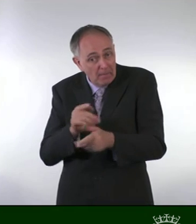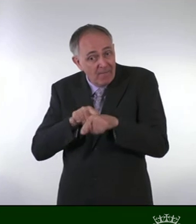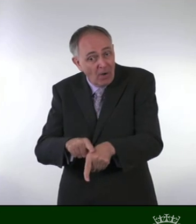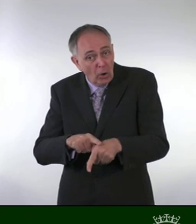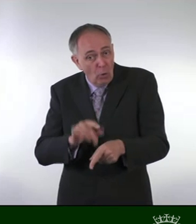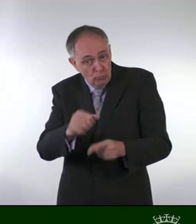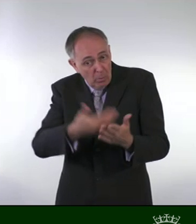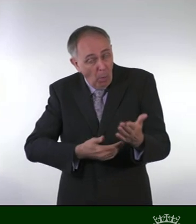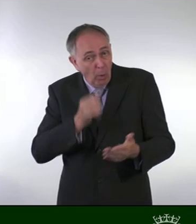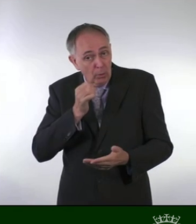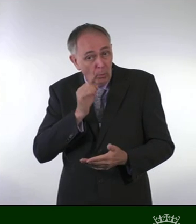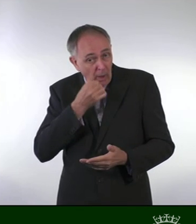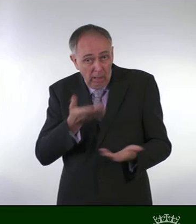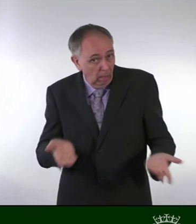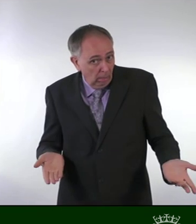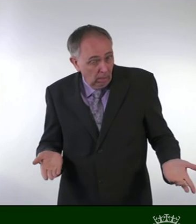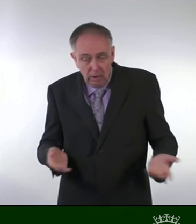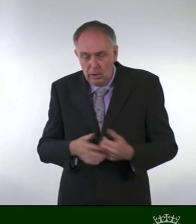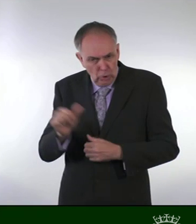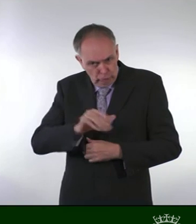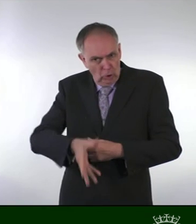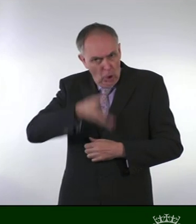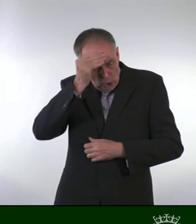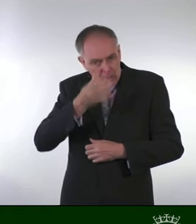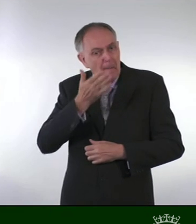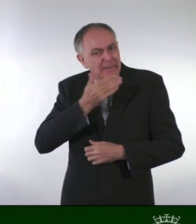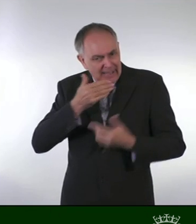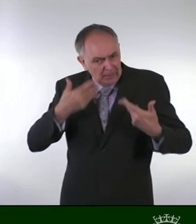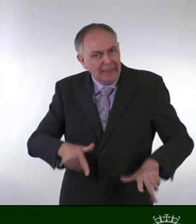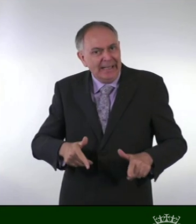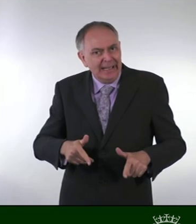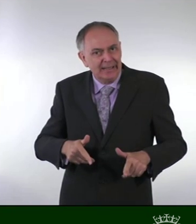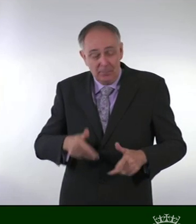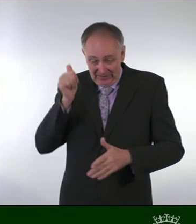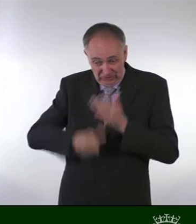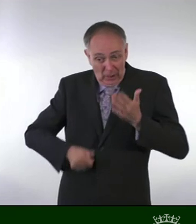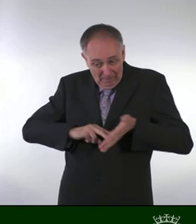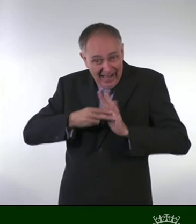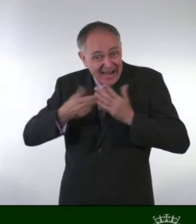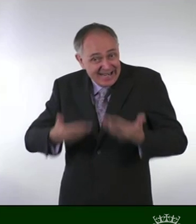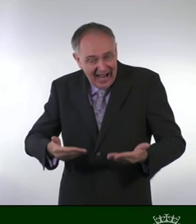It is vital that the Government learn the lessons from the mistakes that have been made and act now to save lives for the future.